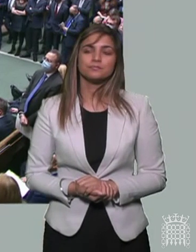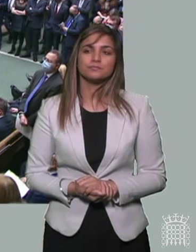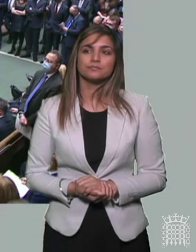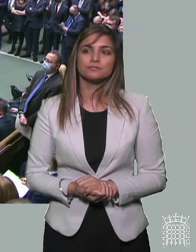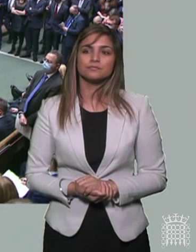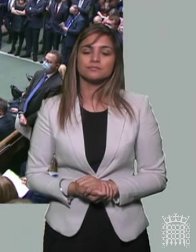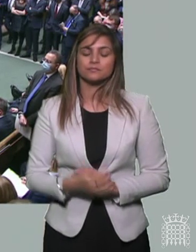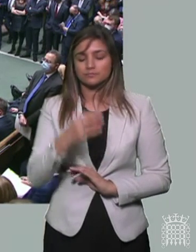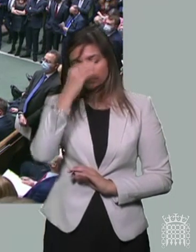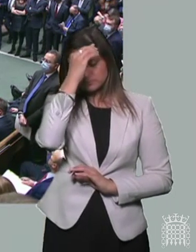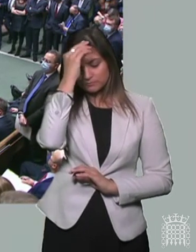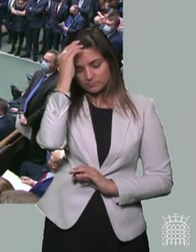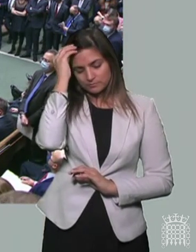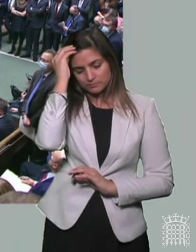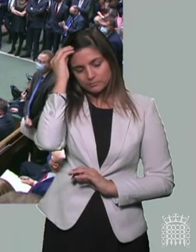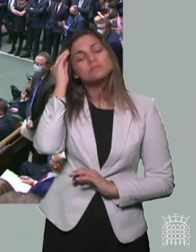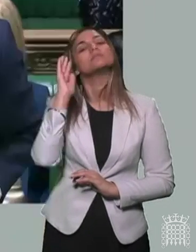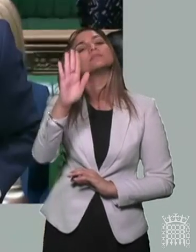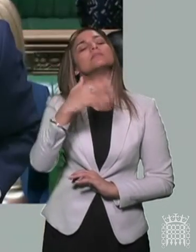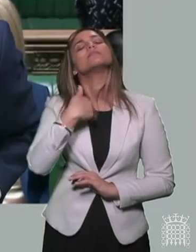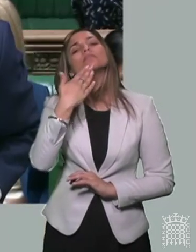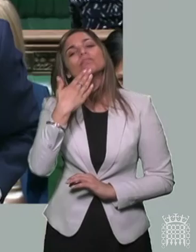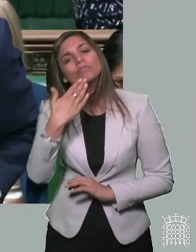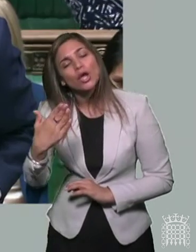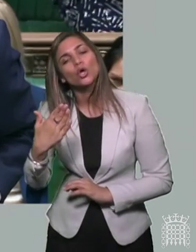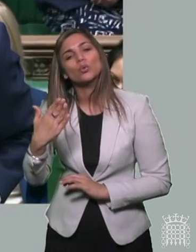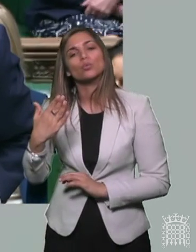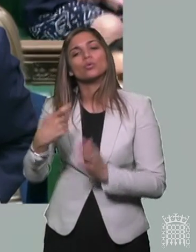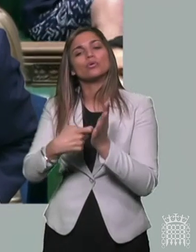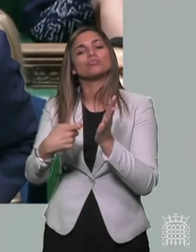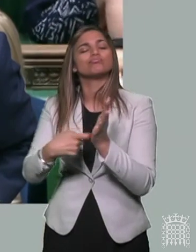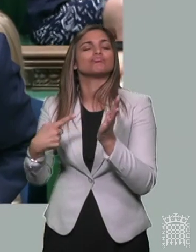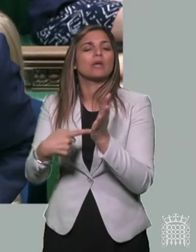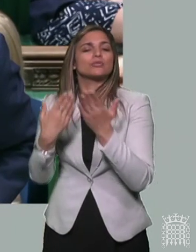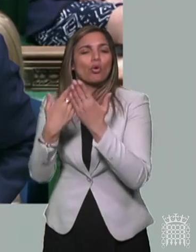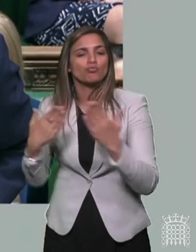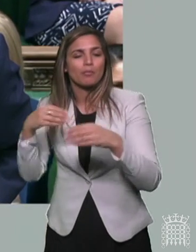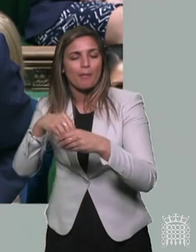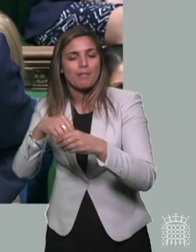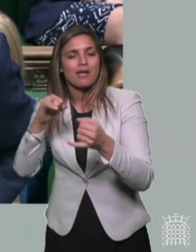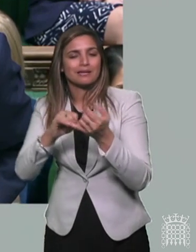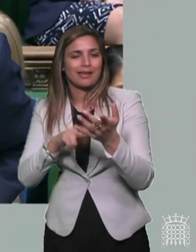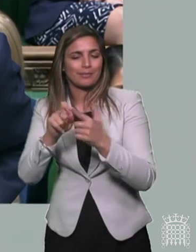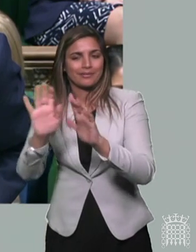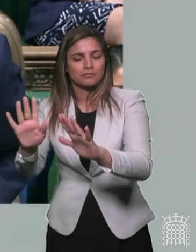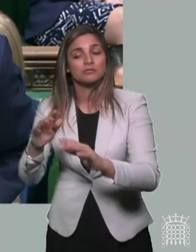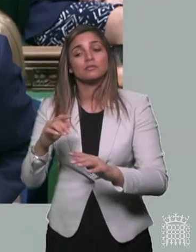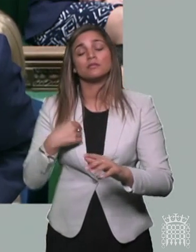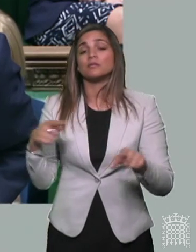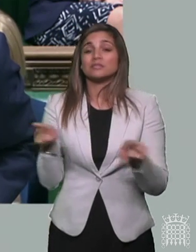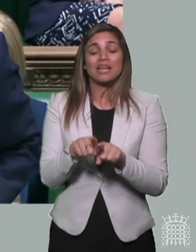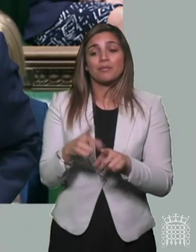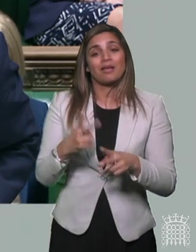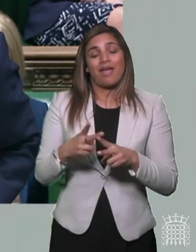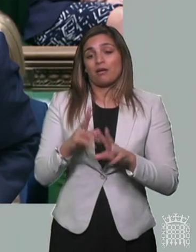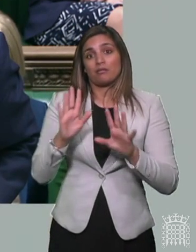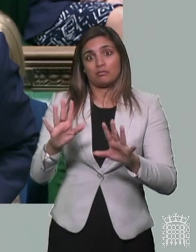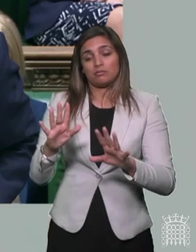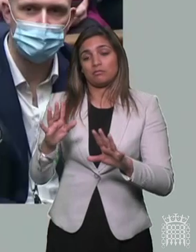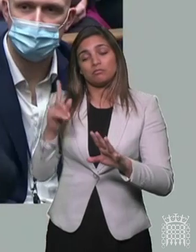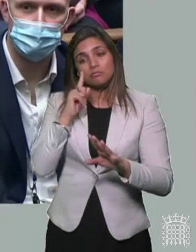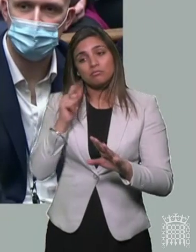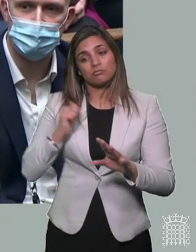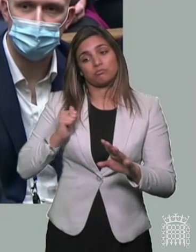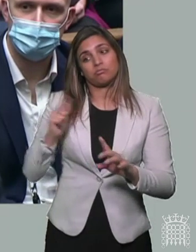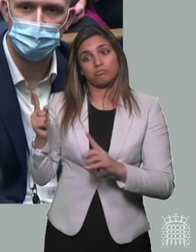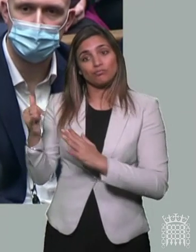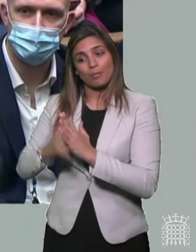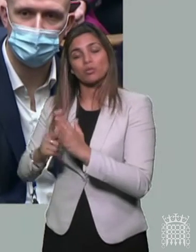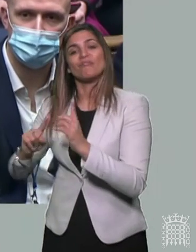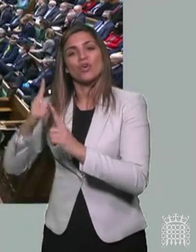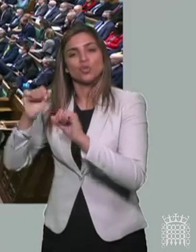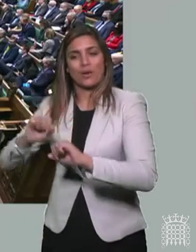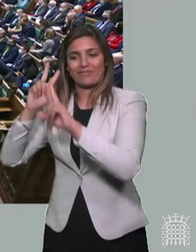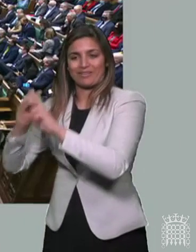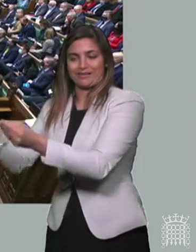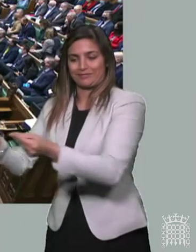I thank the honourable Gentleman from the SNP, and I repeat the point I made earlier: I do not think that he should pre-empt or anticipate the inquiry.